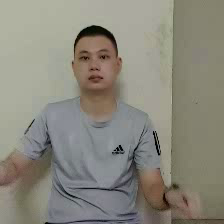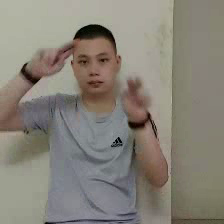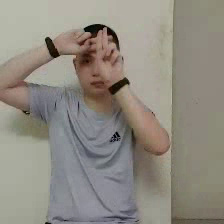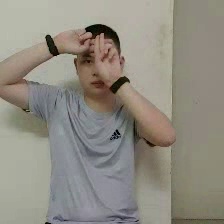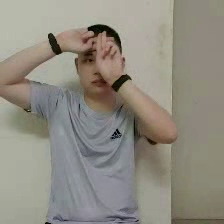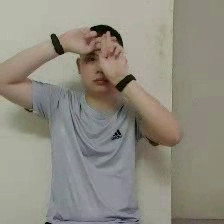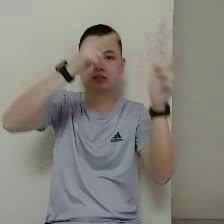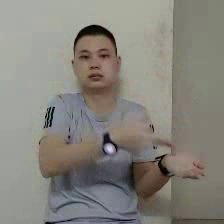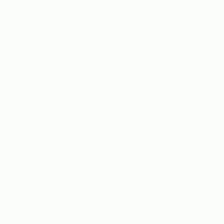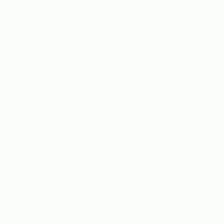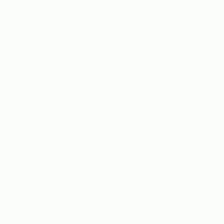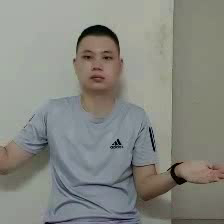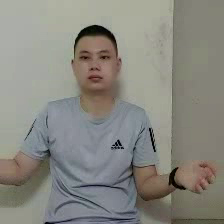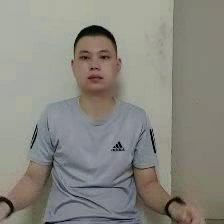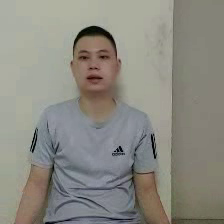Xuất viện